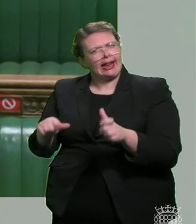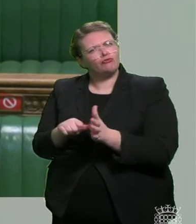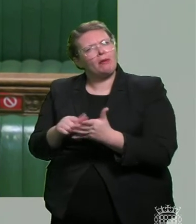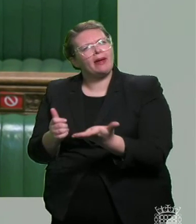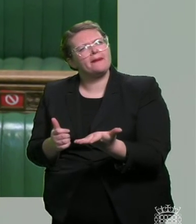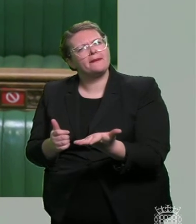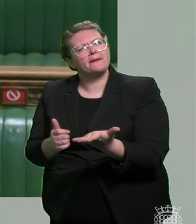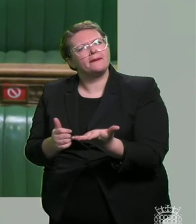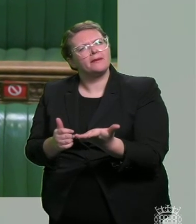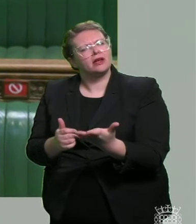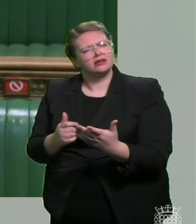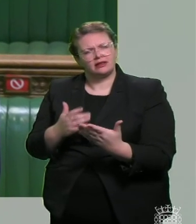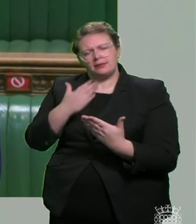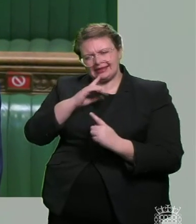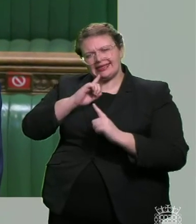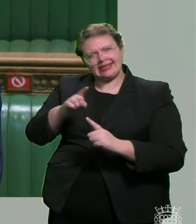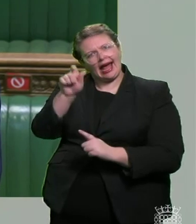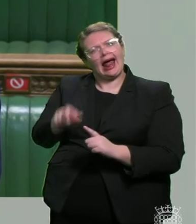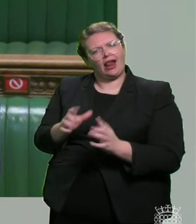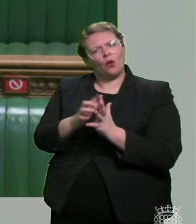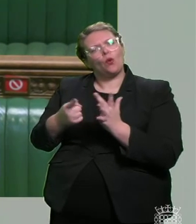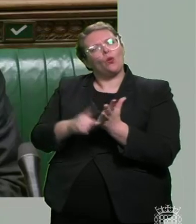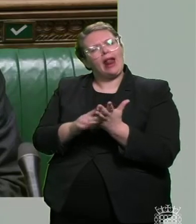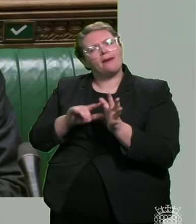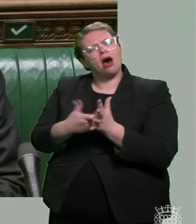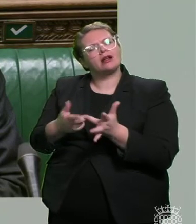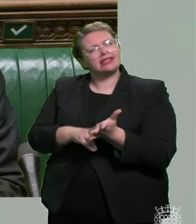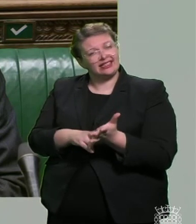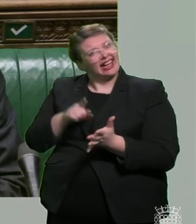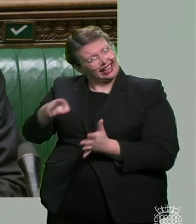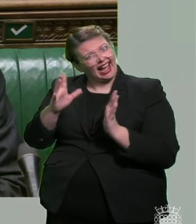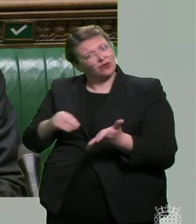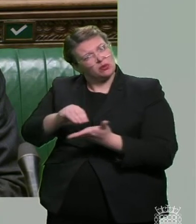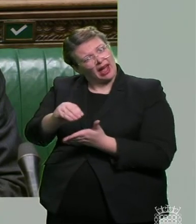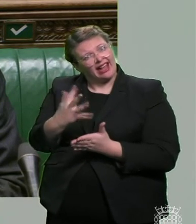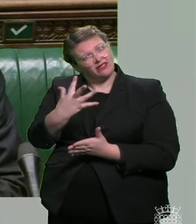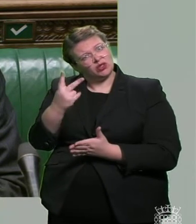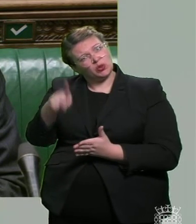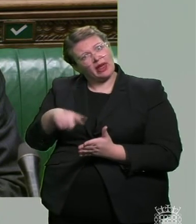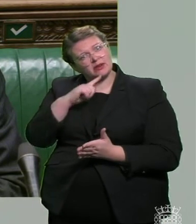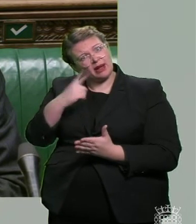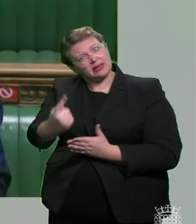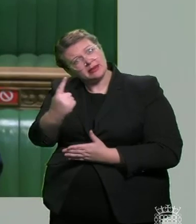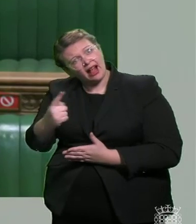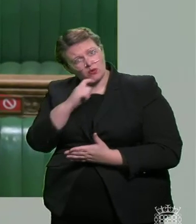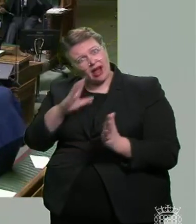He wants to know, here and now: will he or will he not have to pay that £52,000 bill?